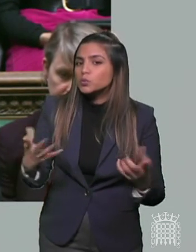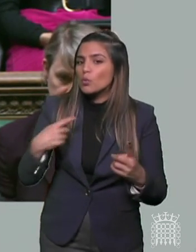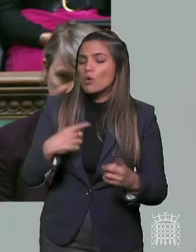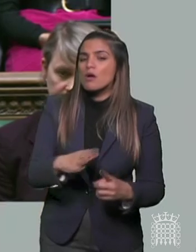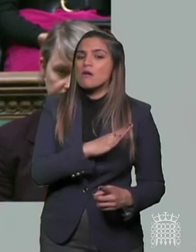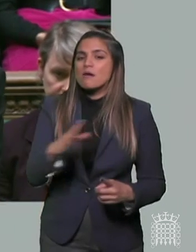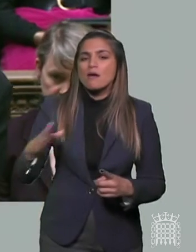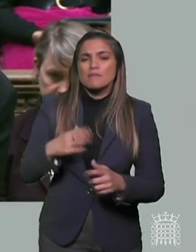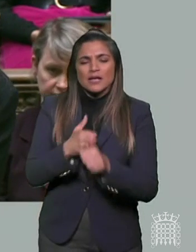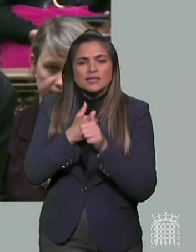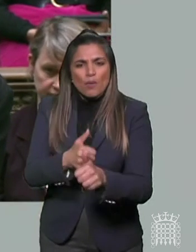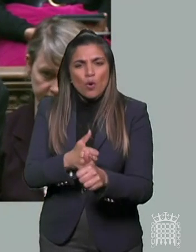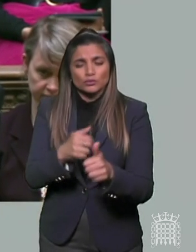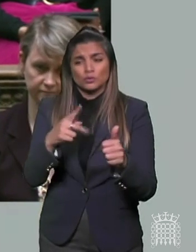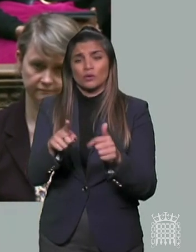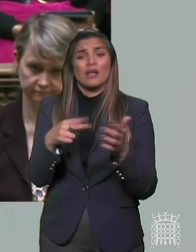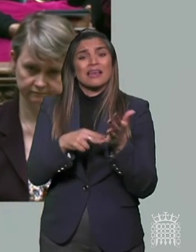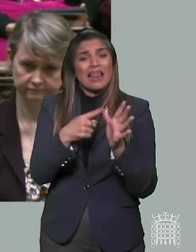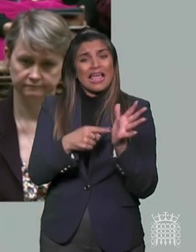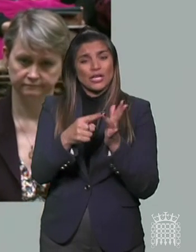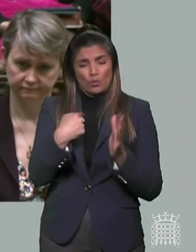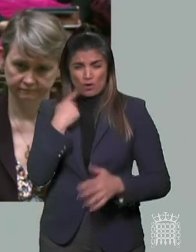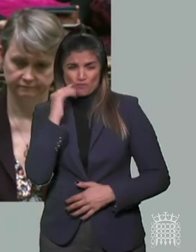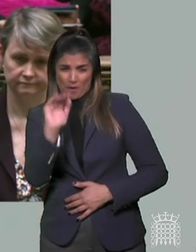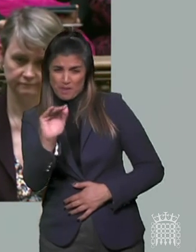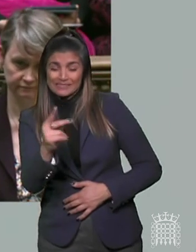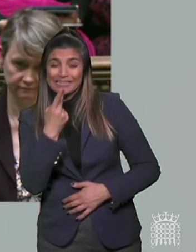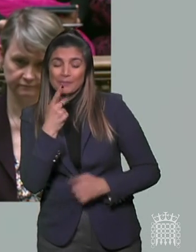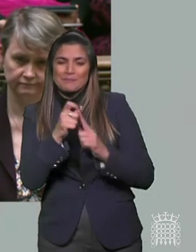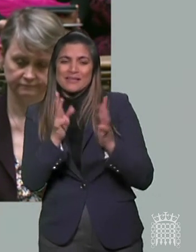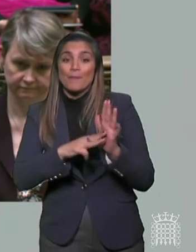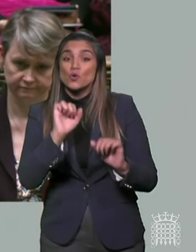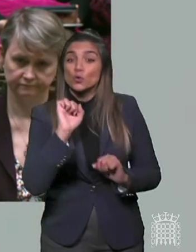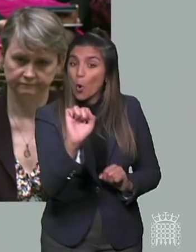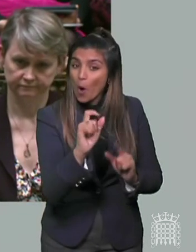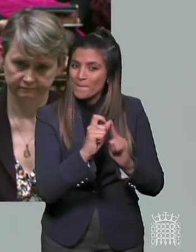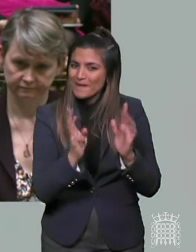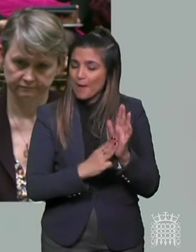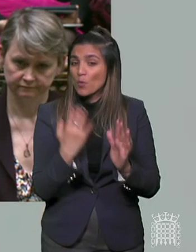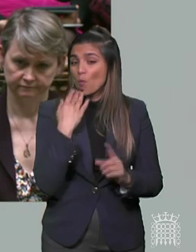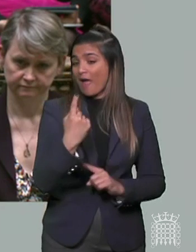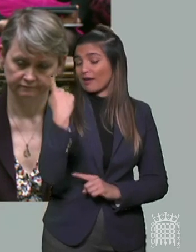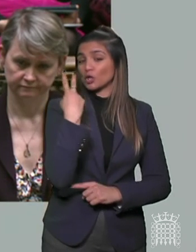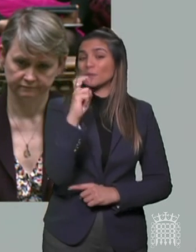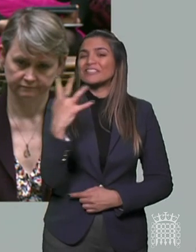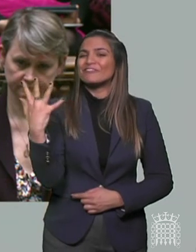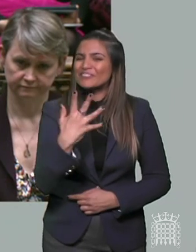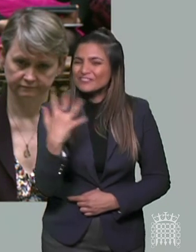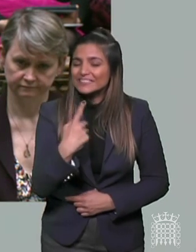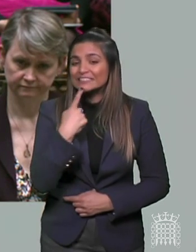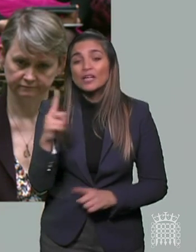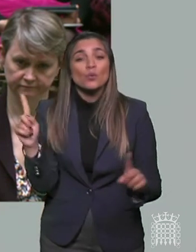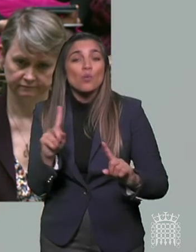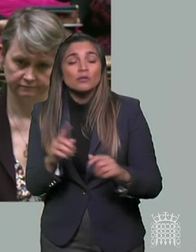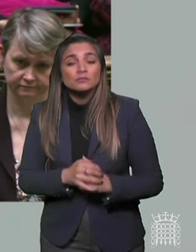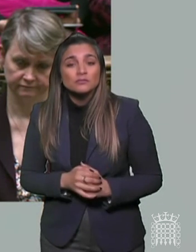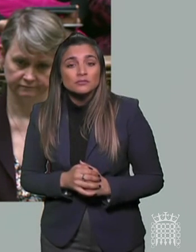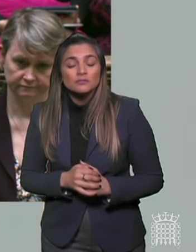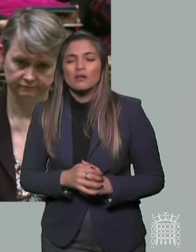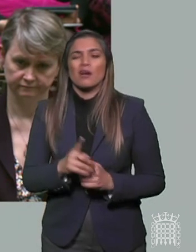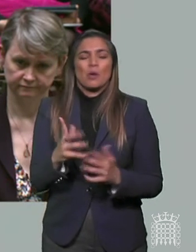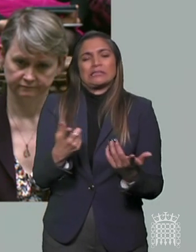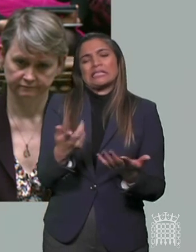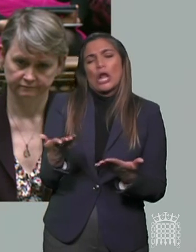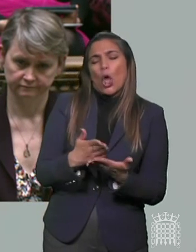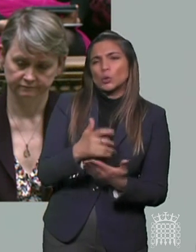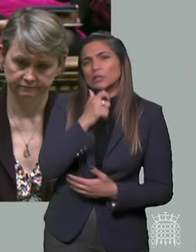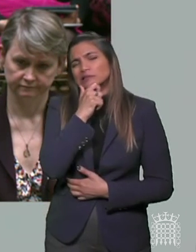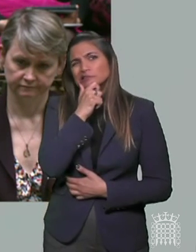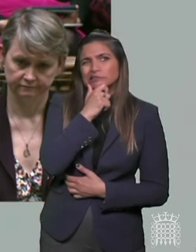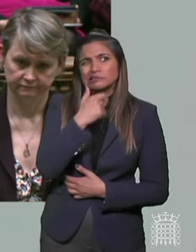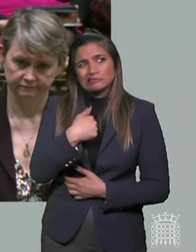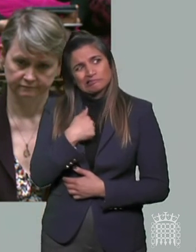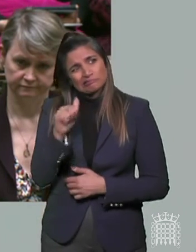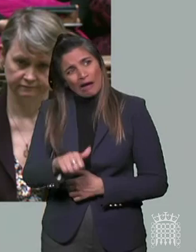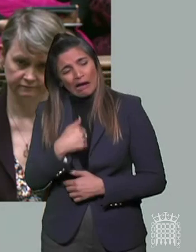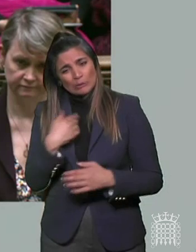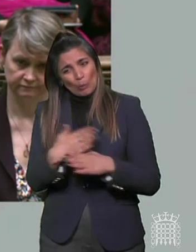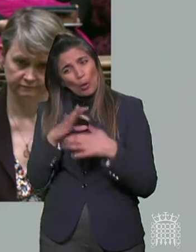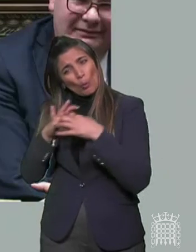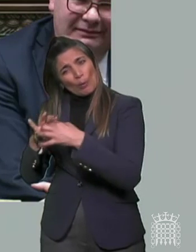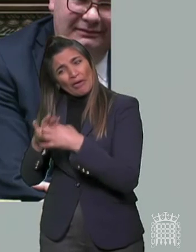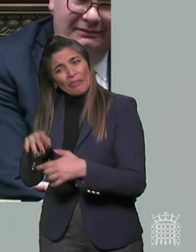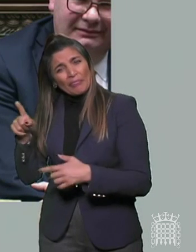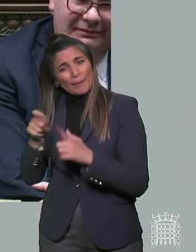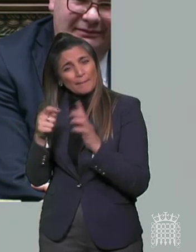Labour is committed to NATO. I remind the Deputy Prime Minister that it was his Prime Minister who said in 2015 that he was not sure if it was morally irresponsible to work with Putin.